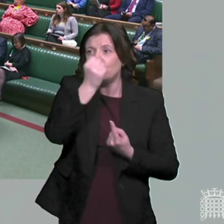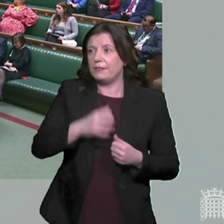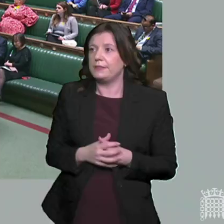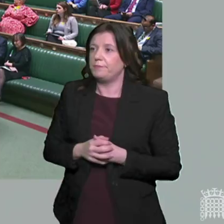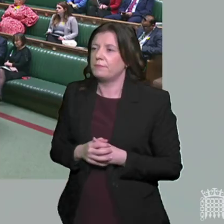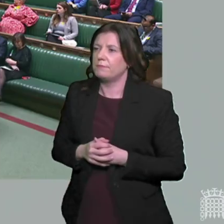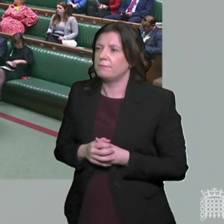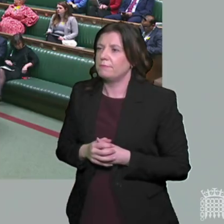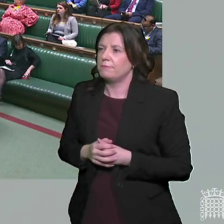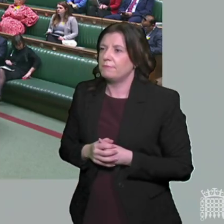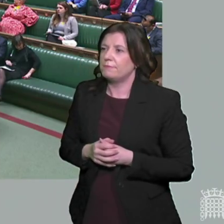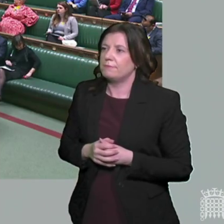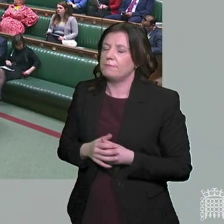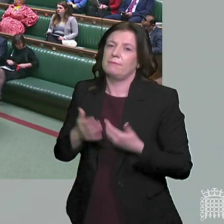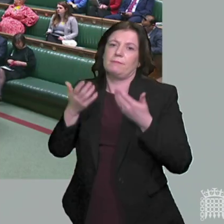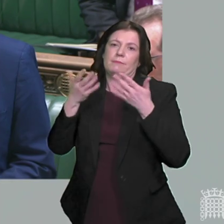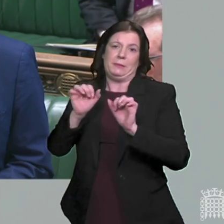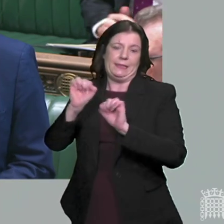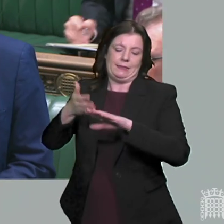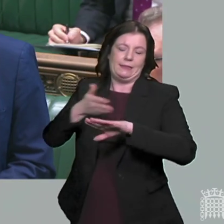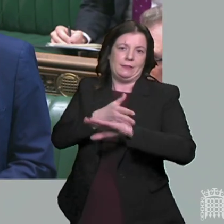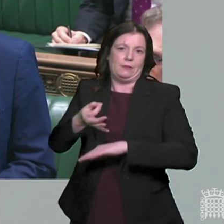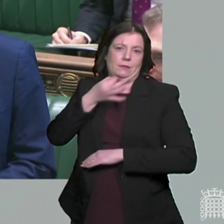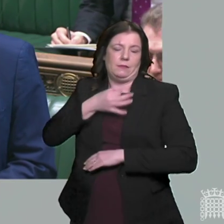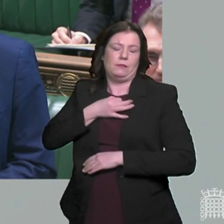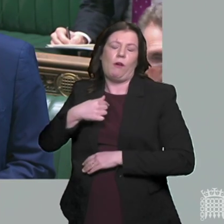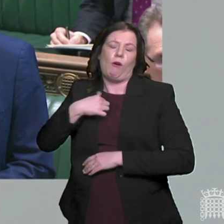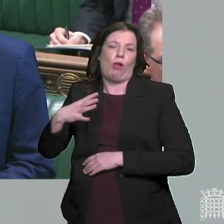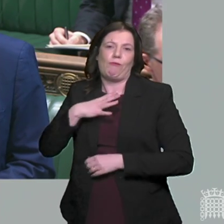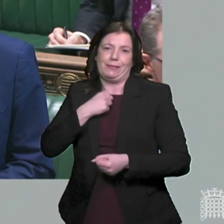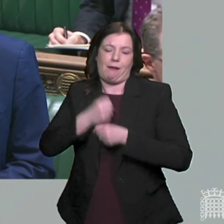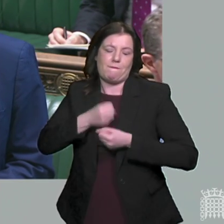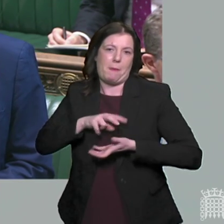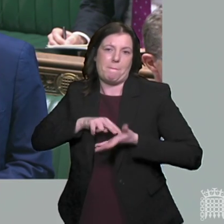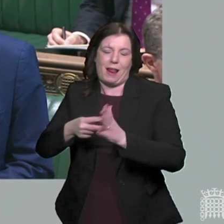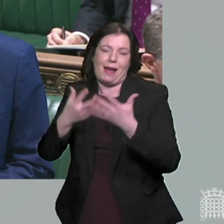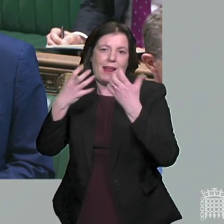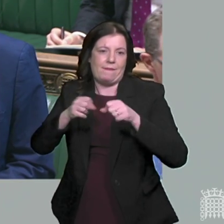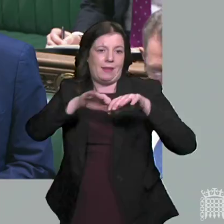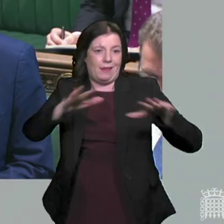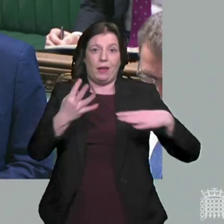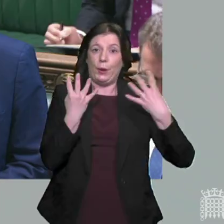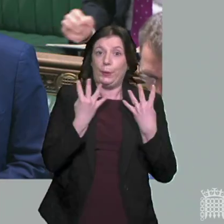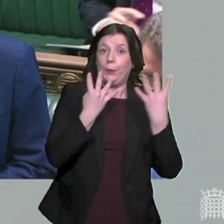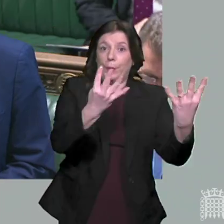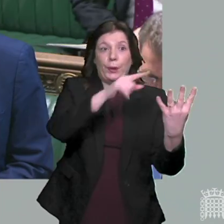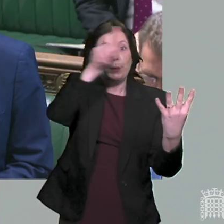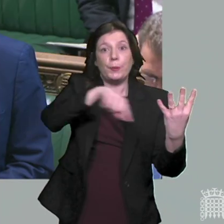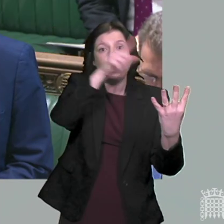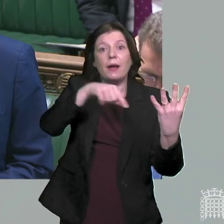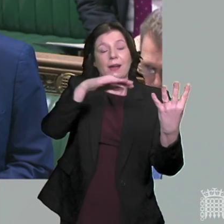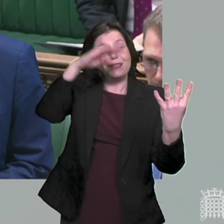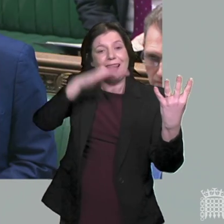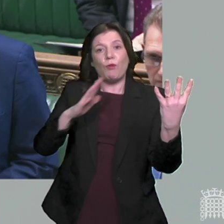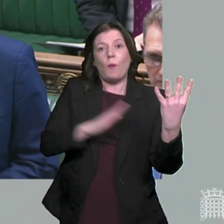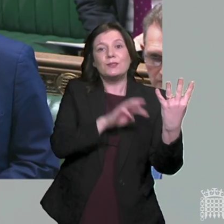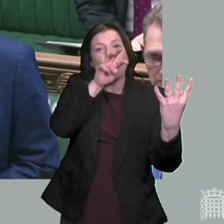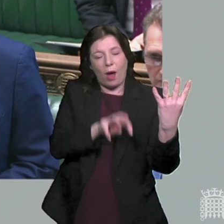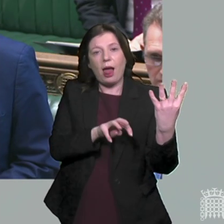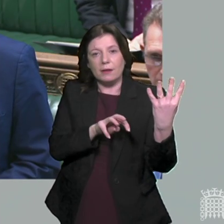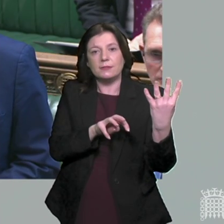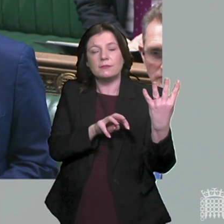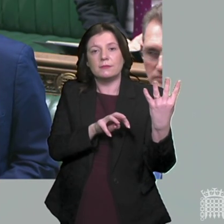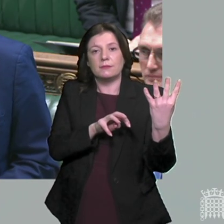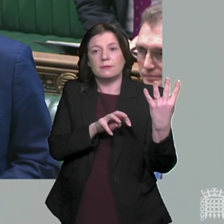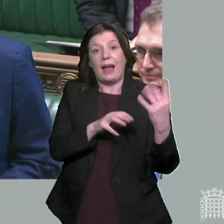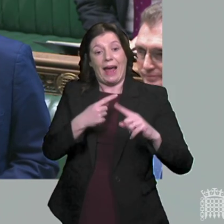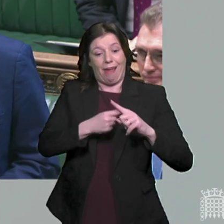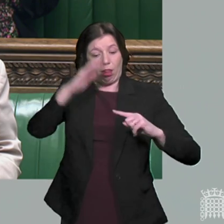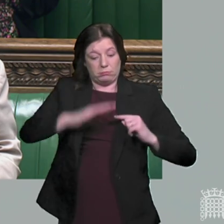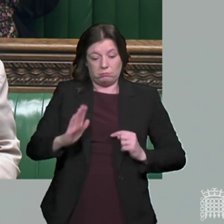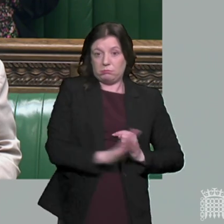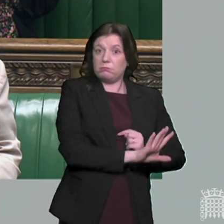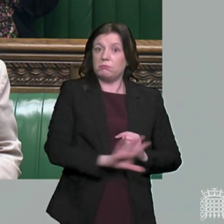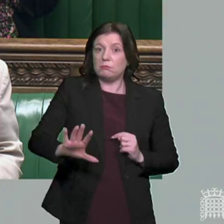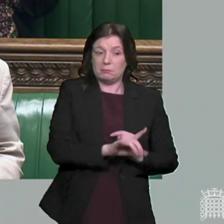As I mentioned in my previous answer, there is an ambitious programme for offshore wind, including floating offshore wind in south-west Wales and south-west England.